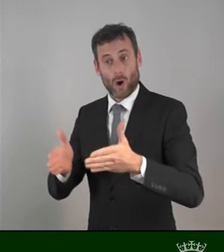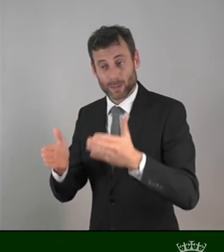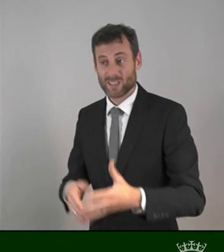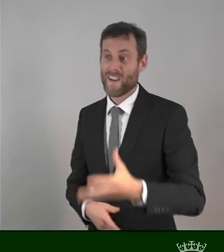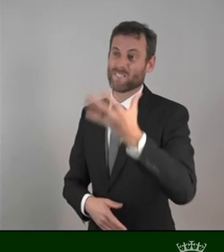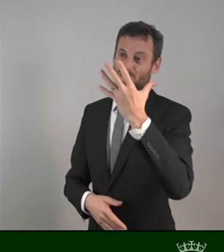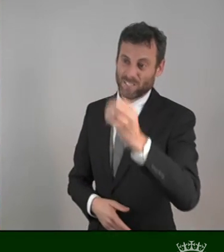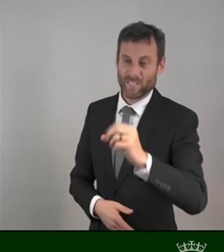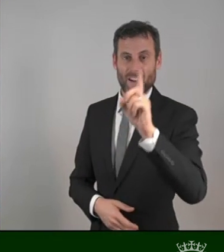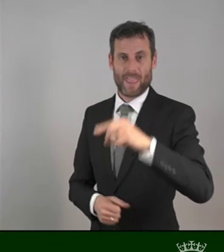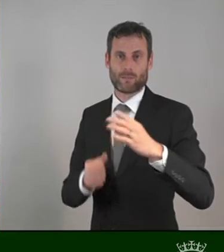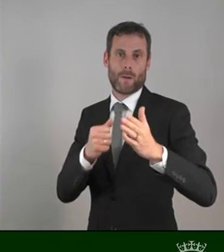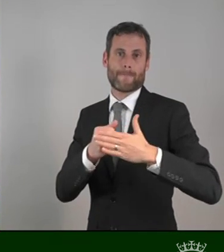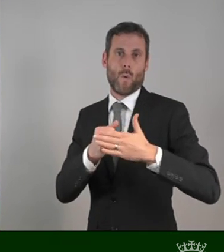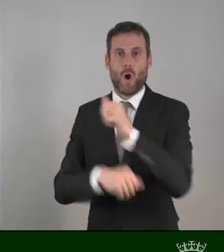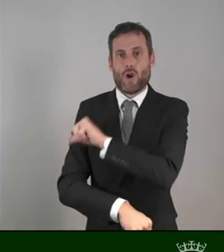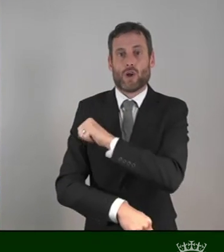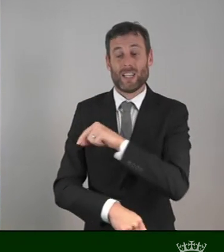This is the party of delivery, decision and democracy, and we